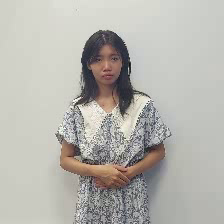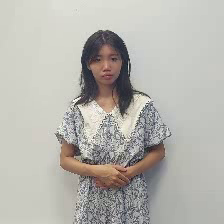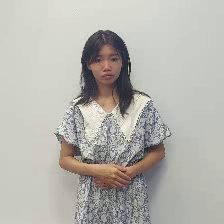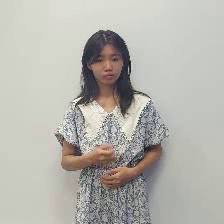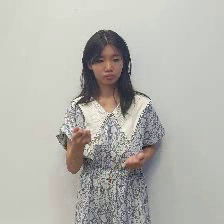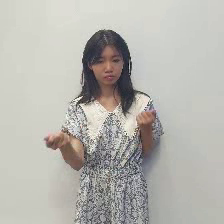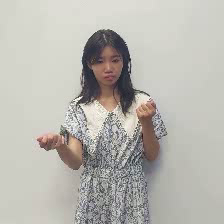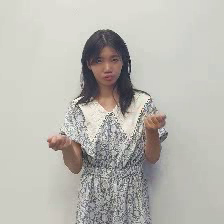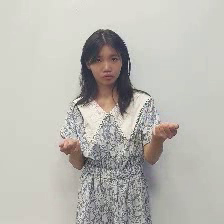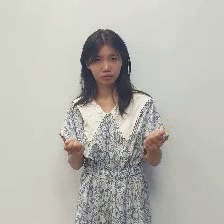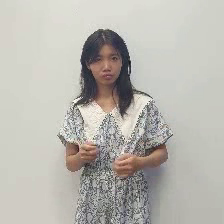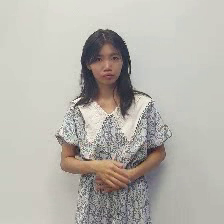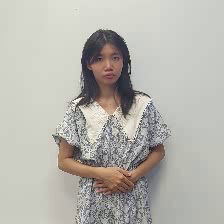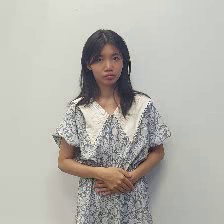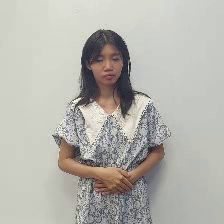Ô tô